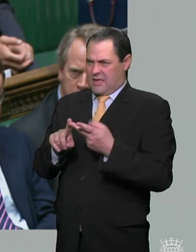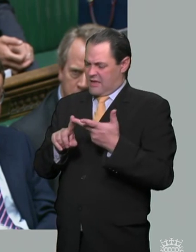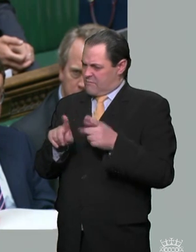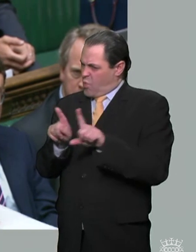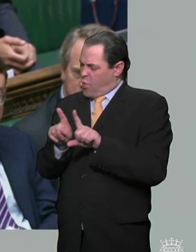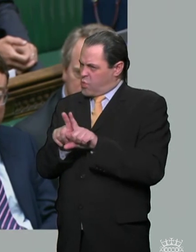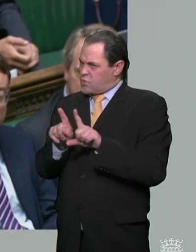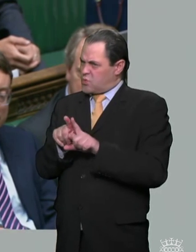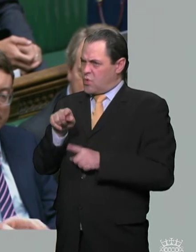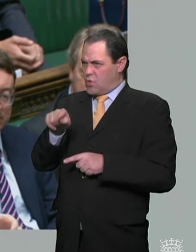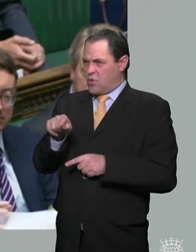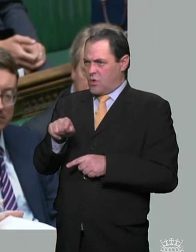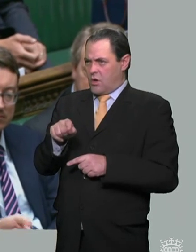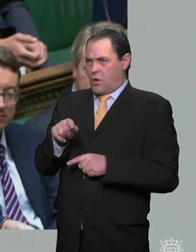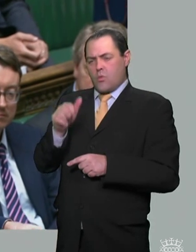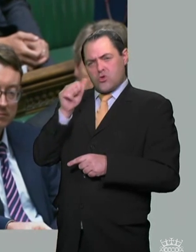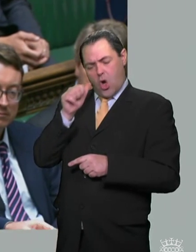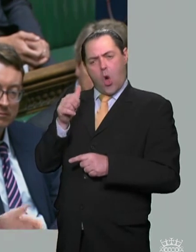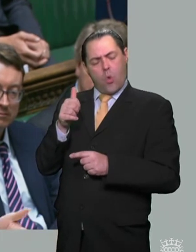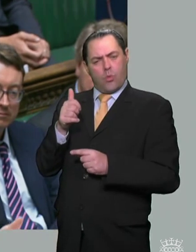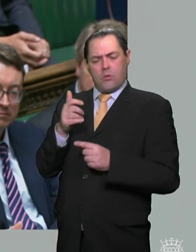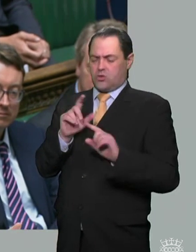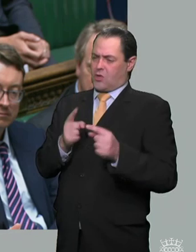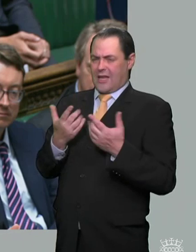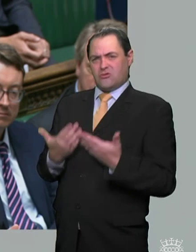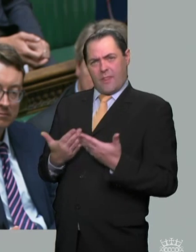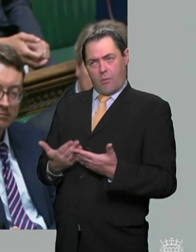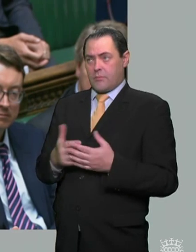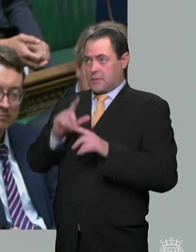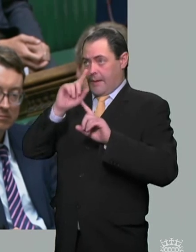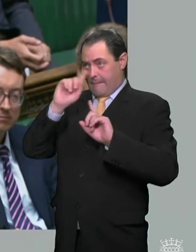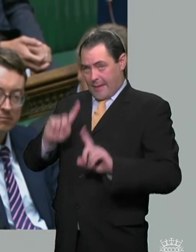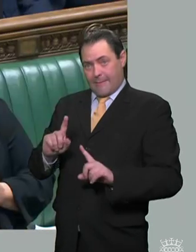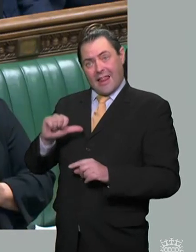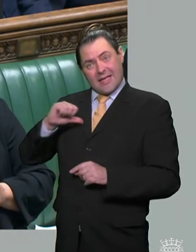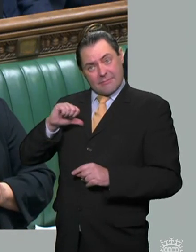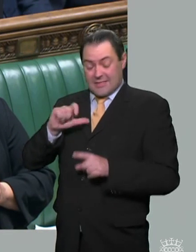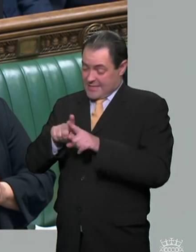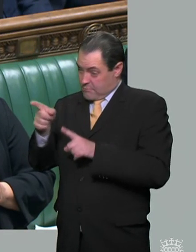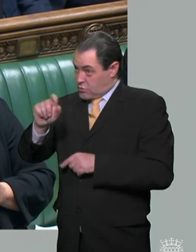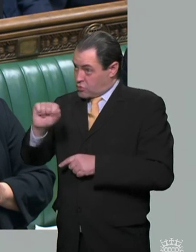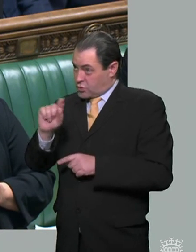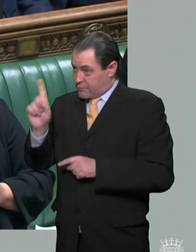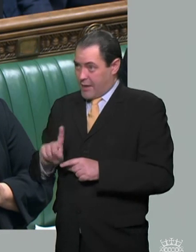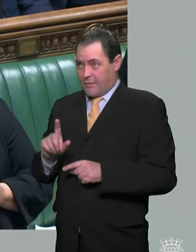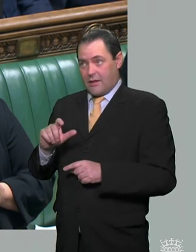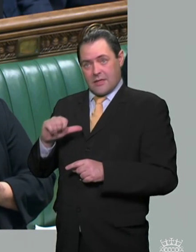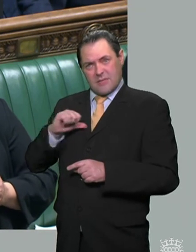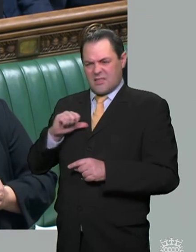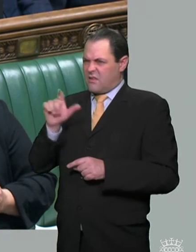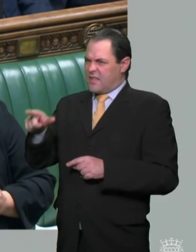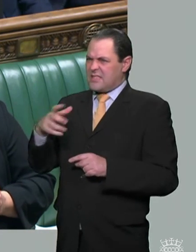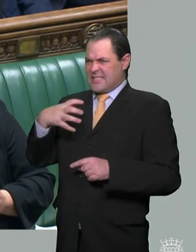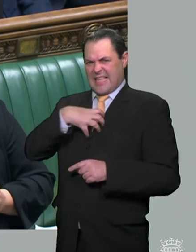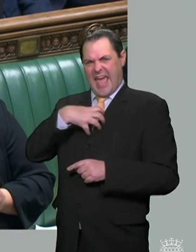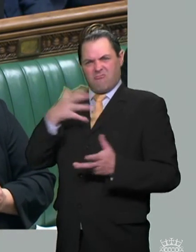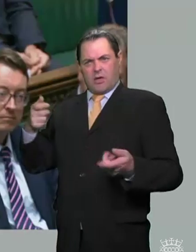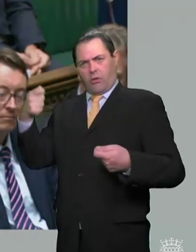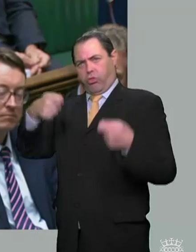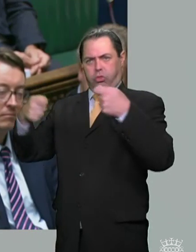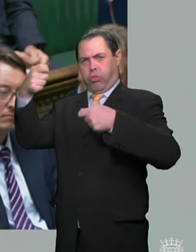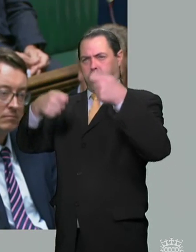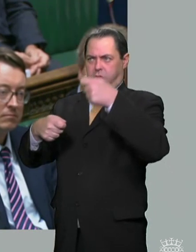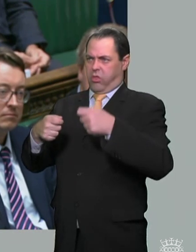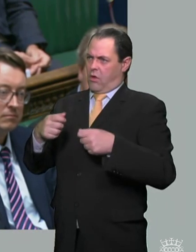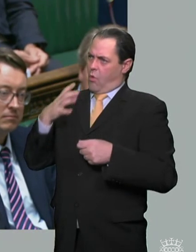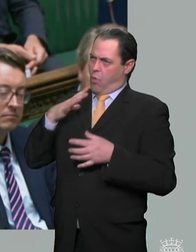But, given the challenges that we understandably face, I think that people expect—including those in Scotland—for us to come together and stop this scaremongering and this sowing of division.